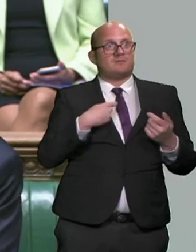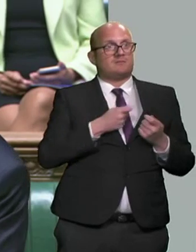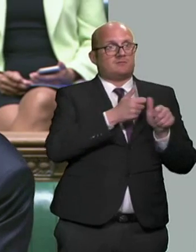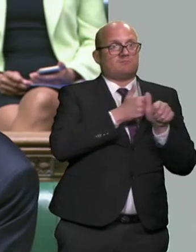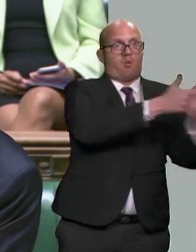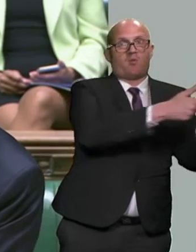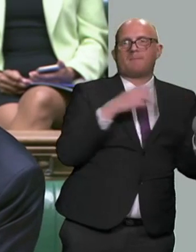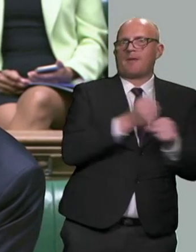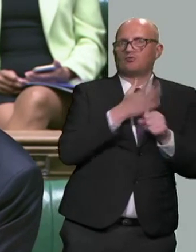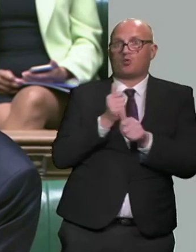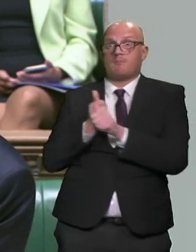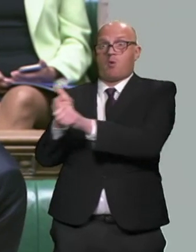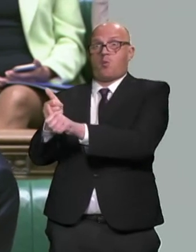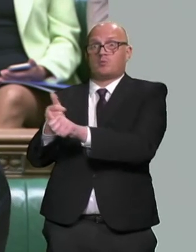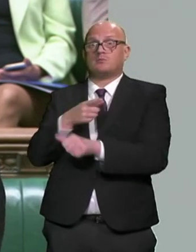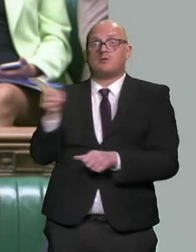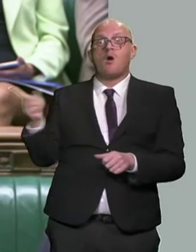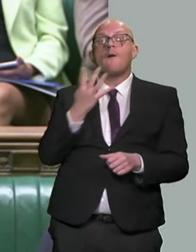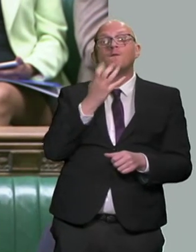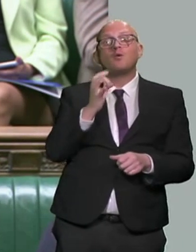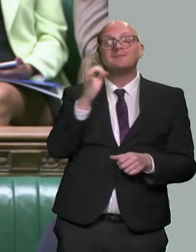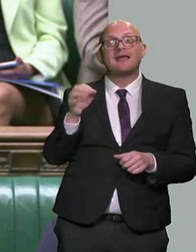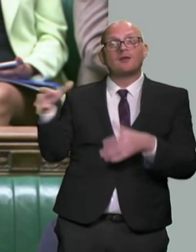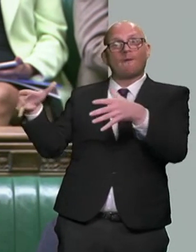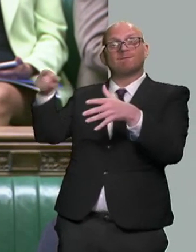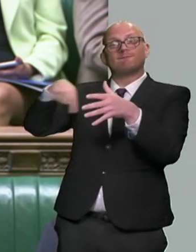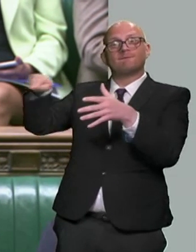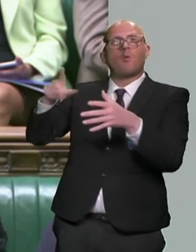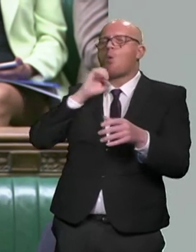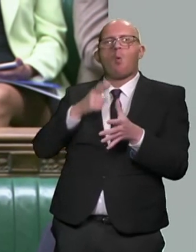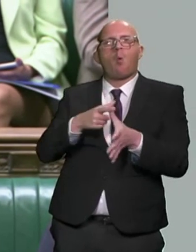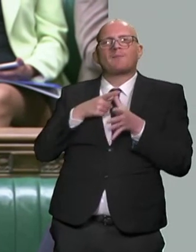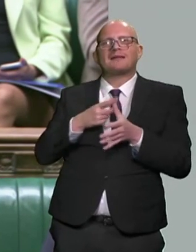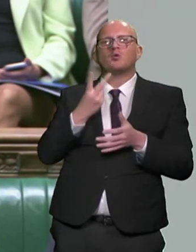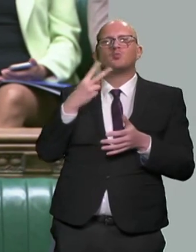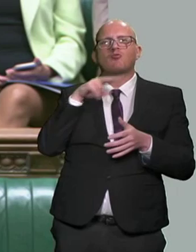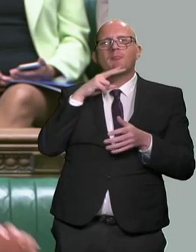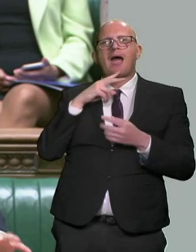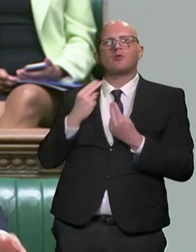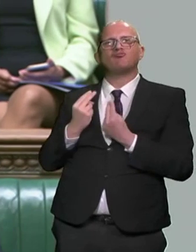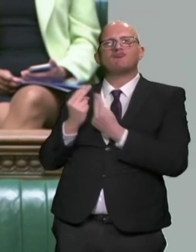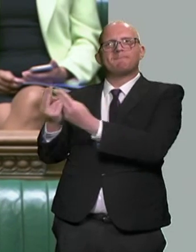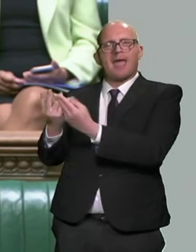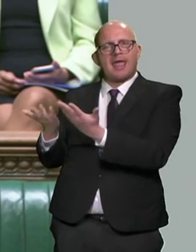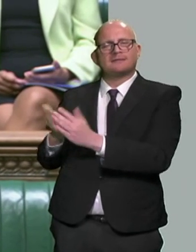Indeed, we made sure that 40% of them will automatically get the £200 rebate in October.